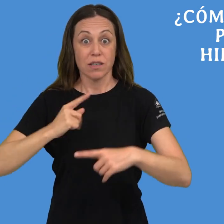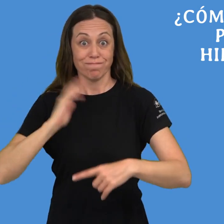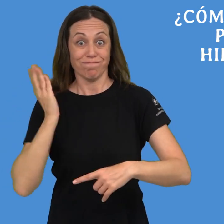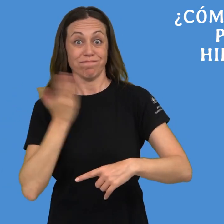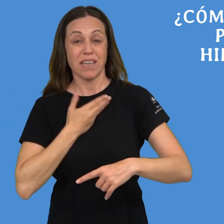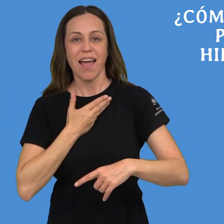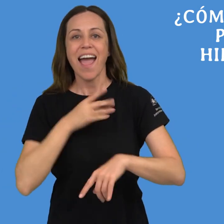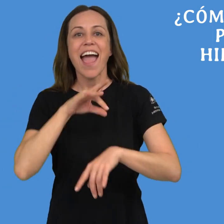afectar